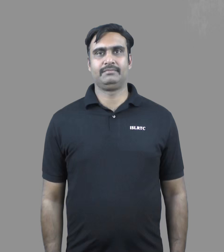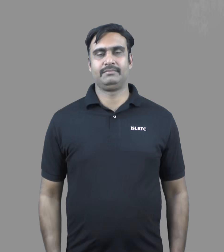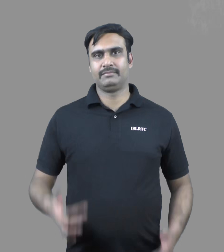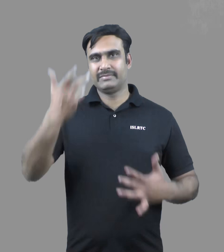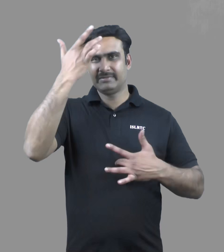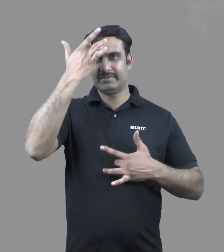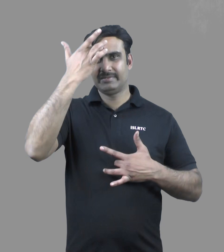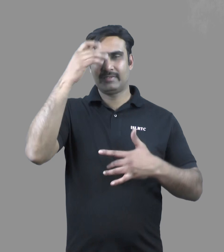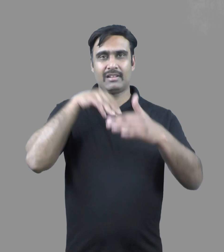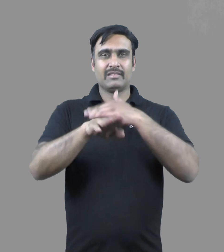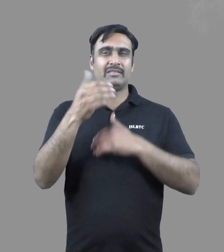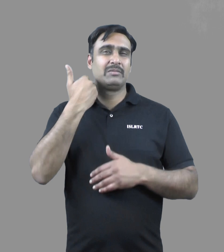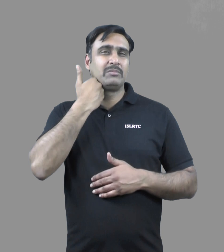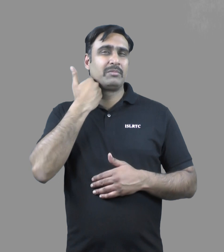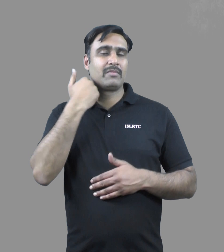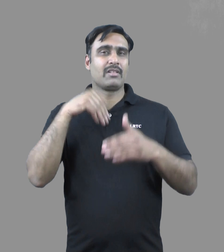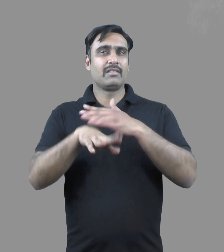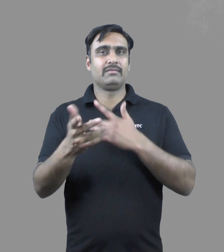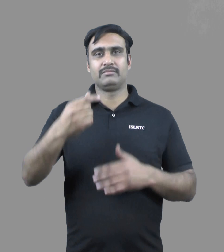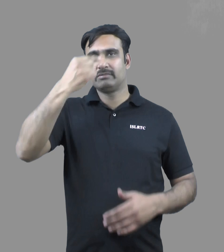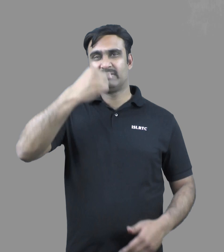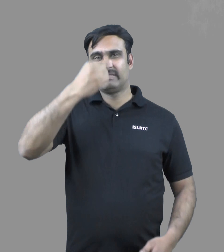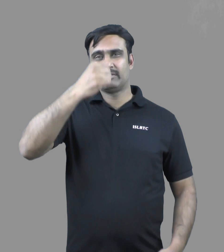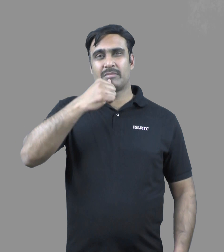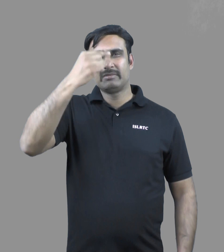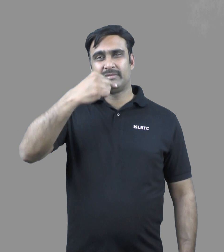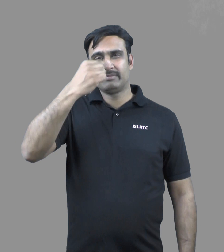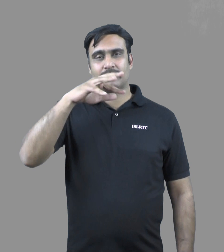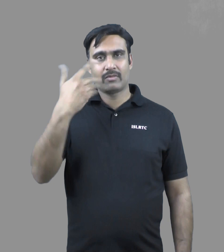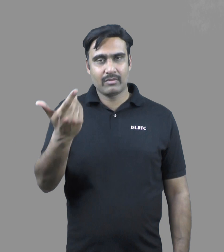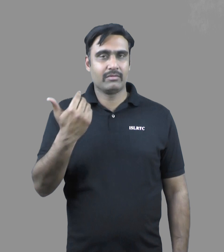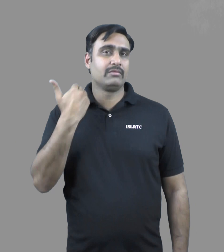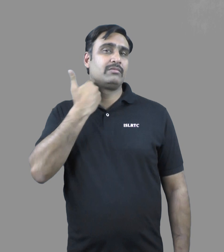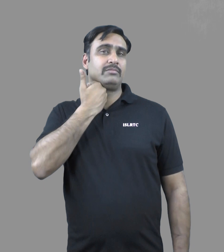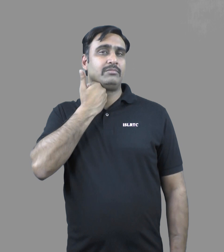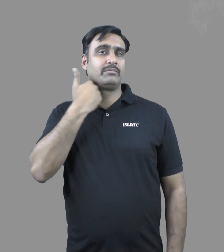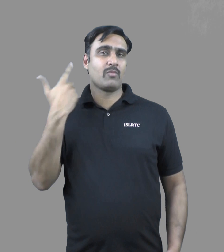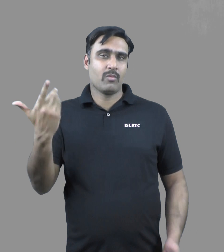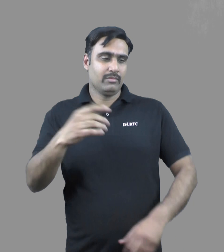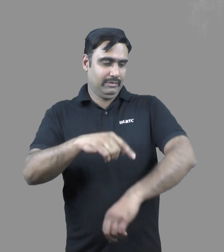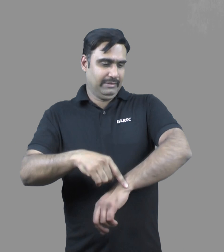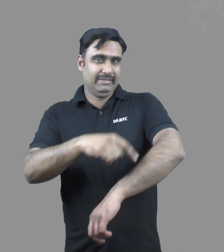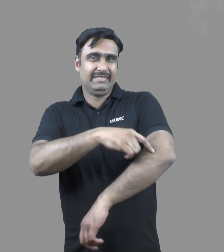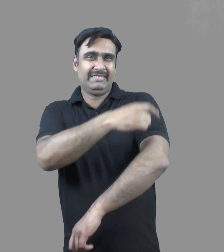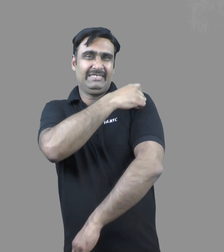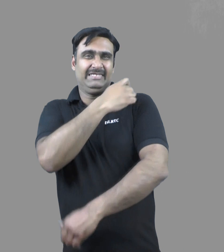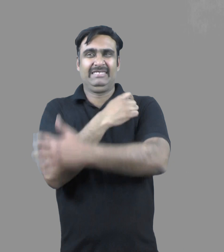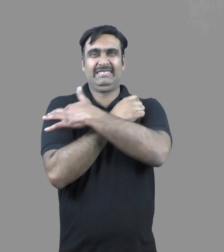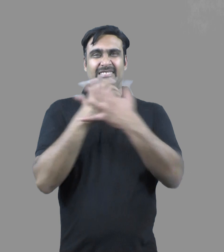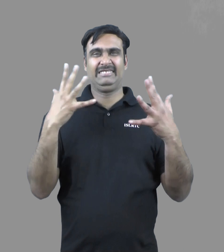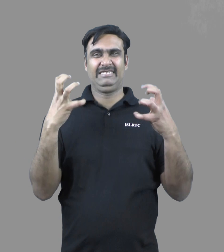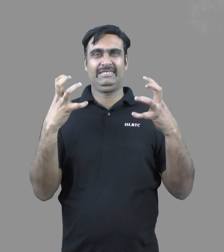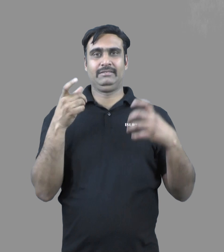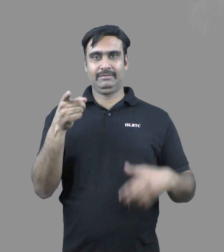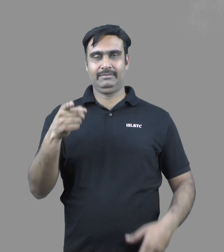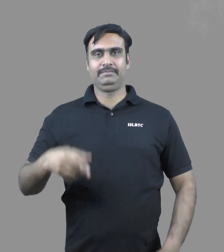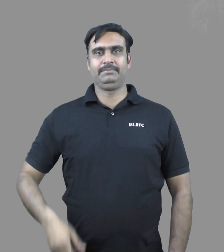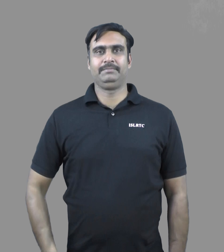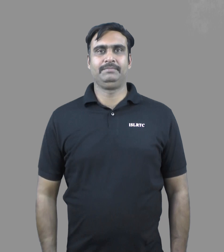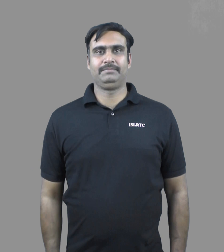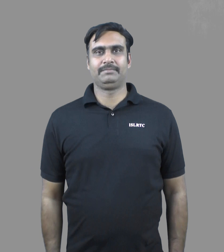Influenza Flu